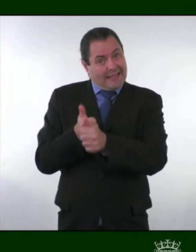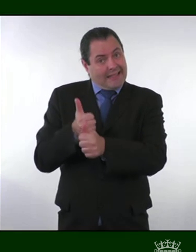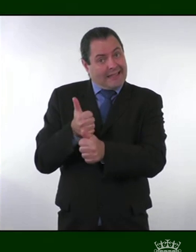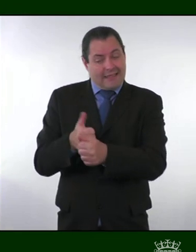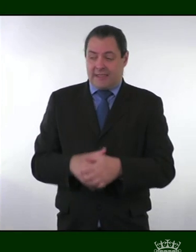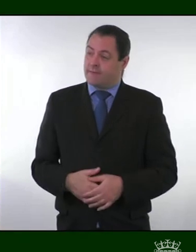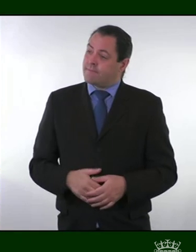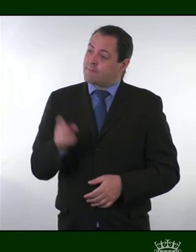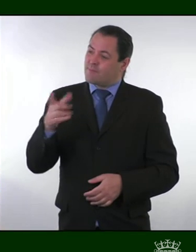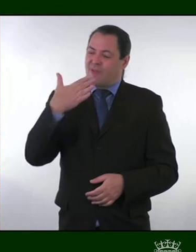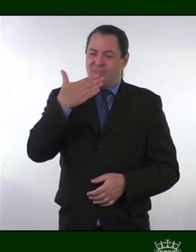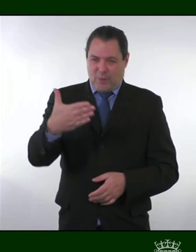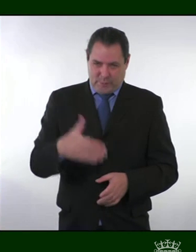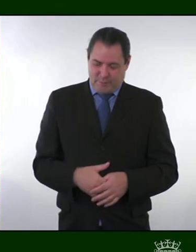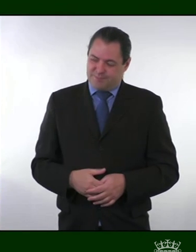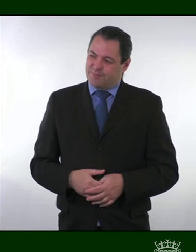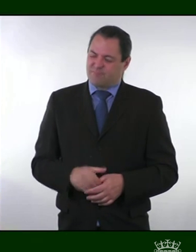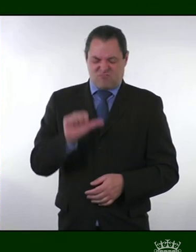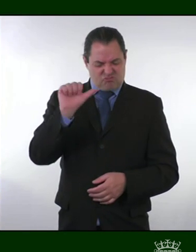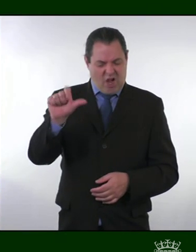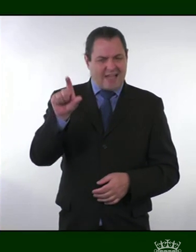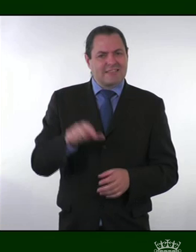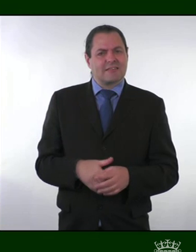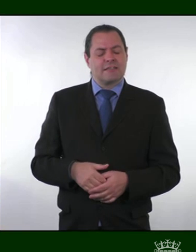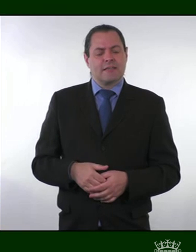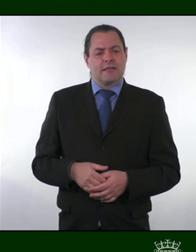My right honourable Friend is absolutely right.